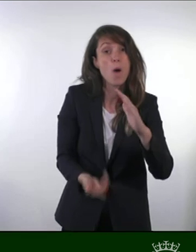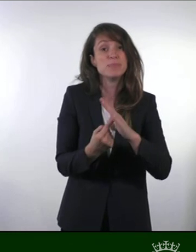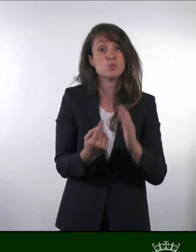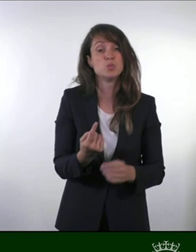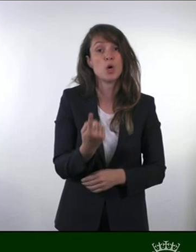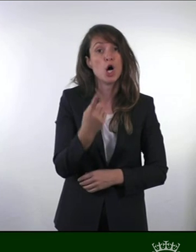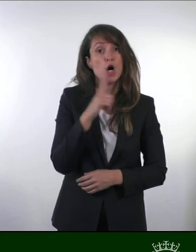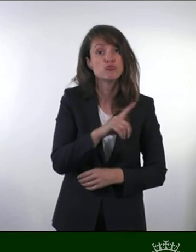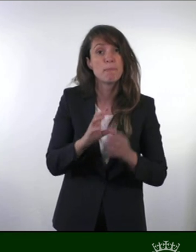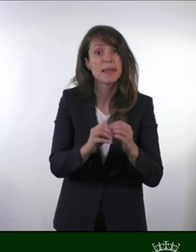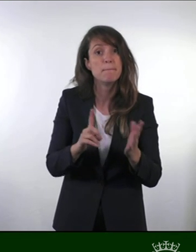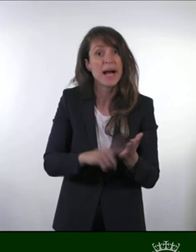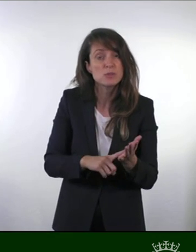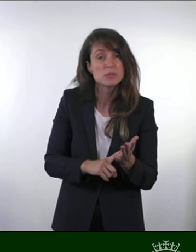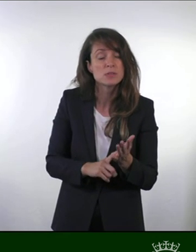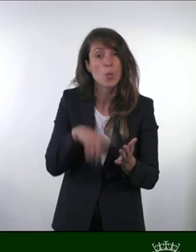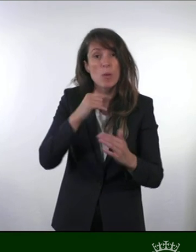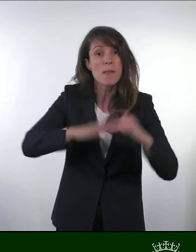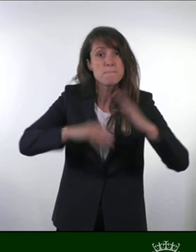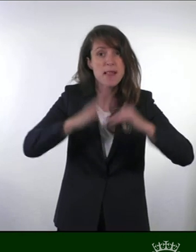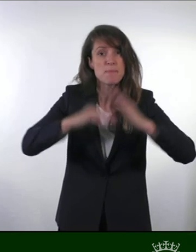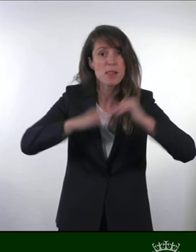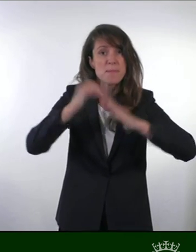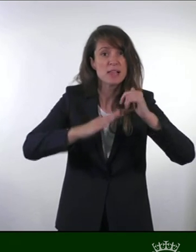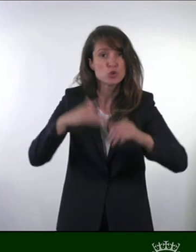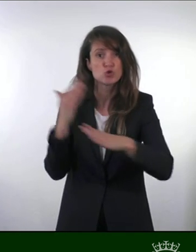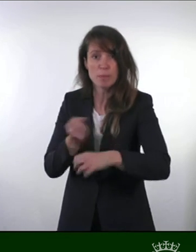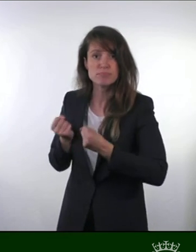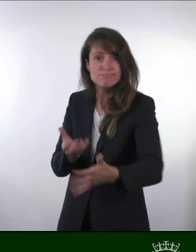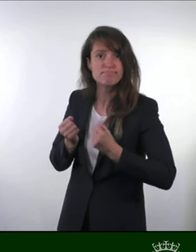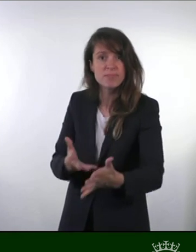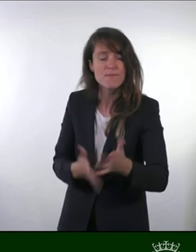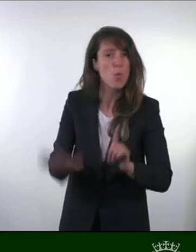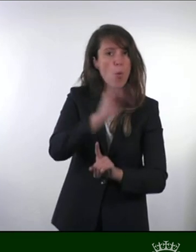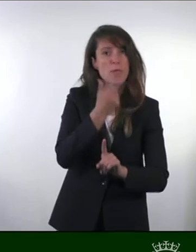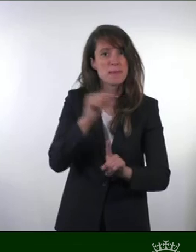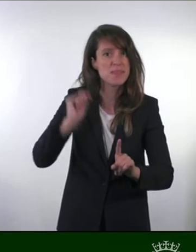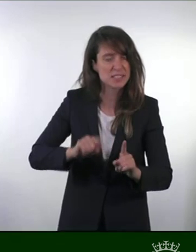We are going to build, build, build and deliver jobs, jobs, jobs for the people of this country.